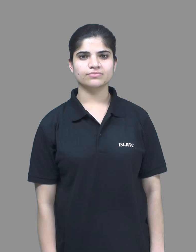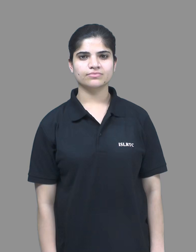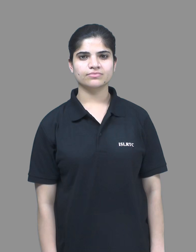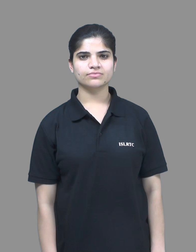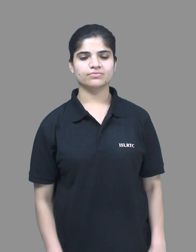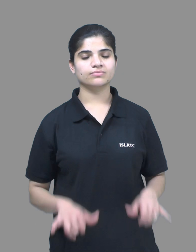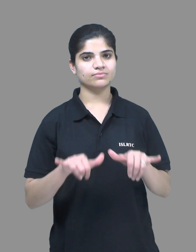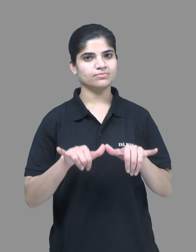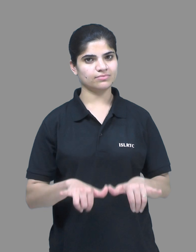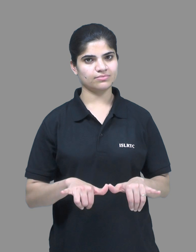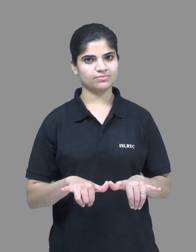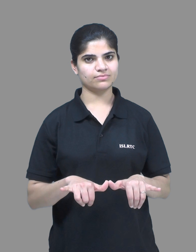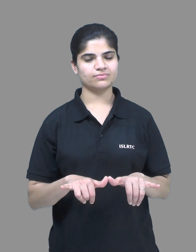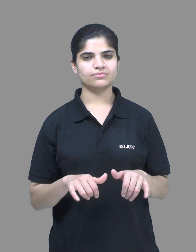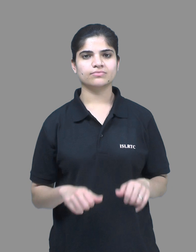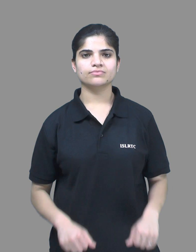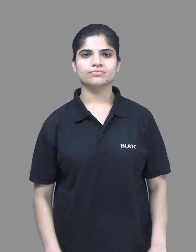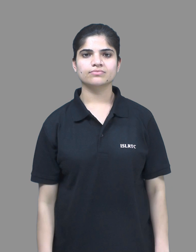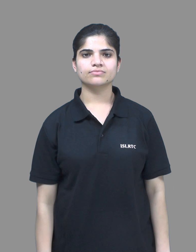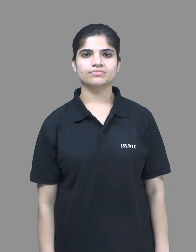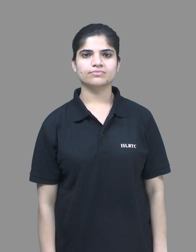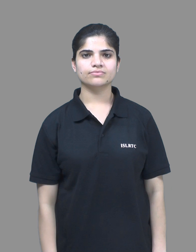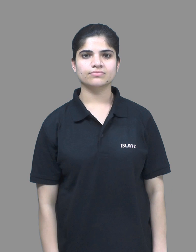Stay